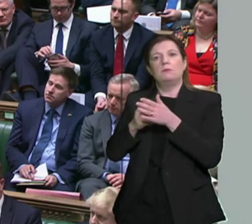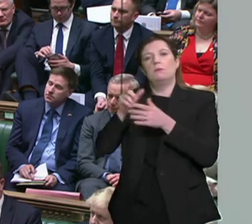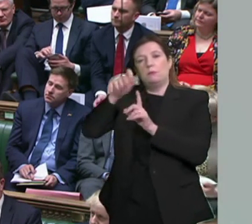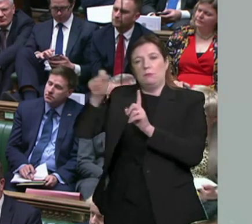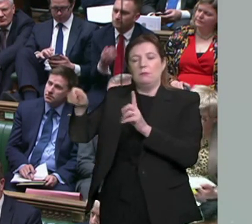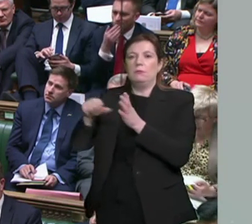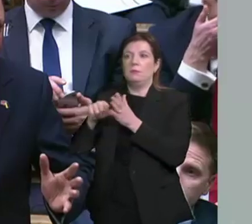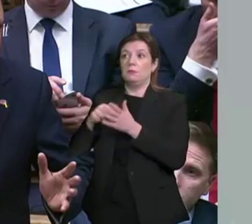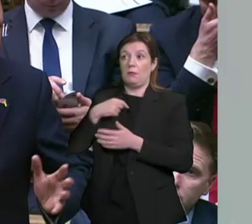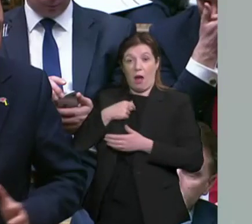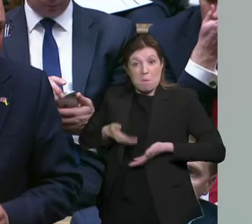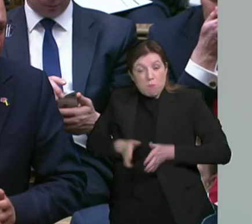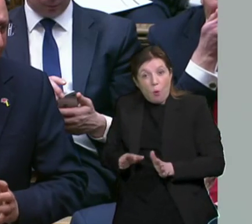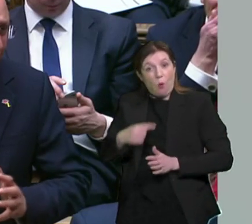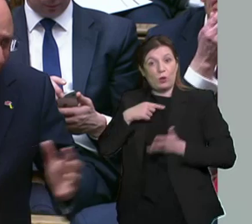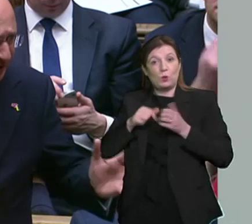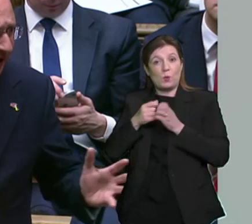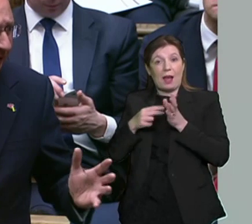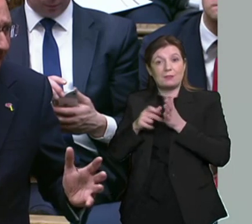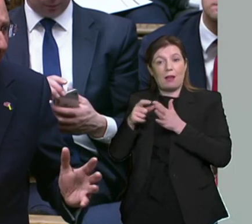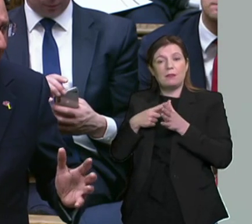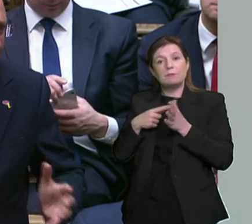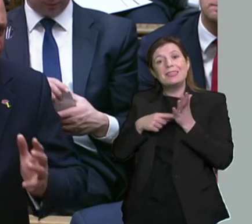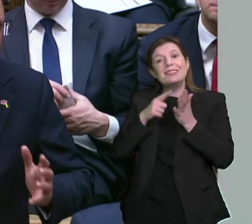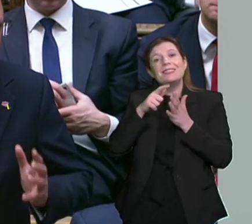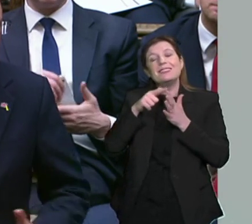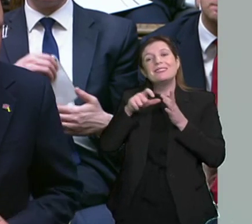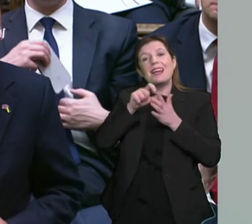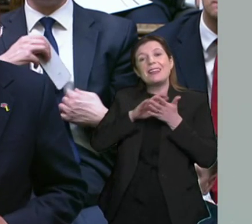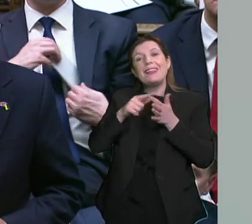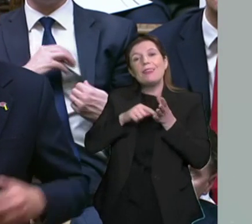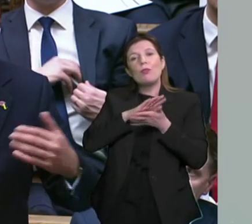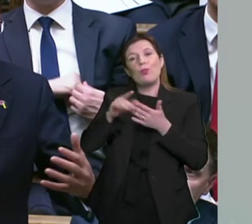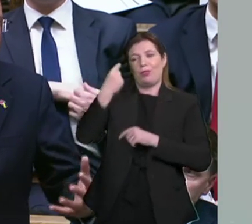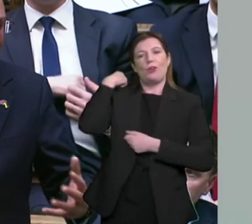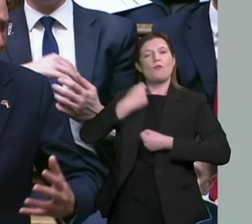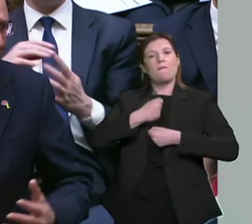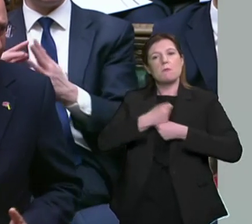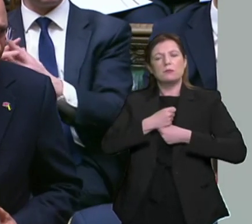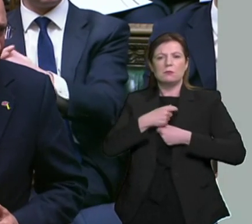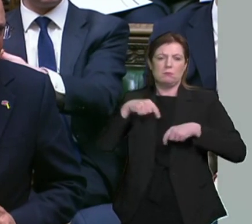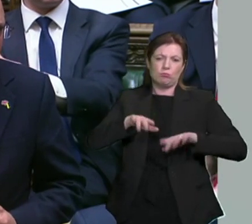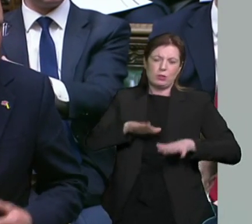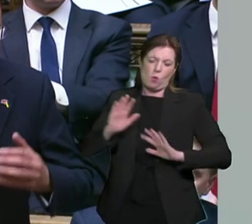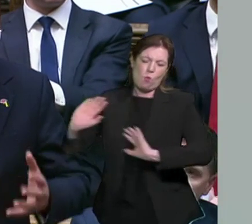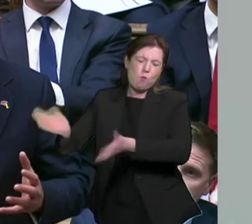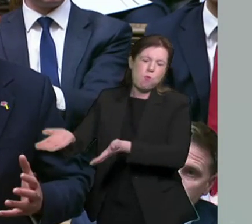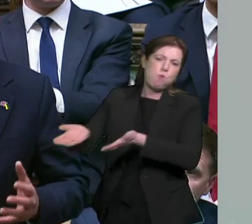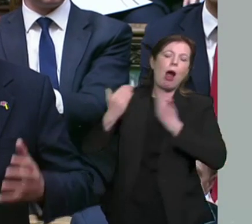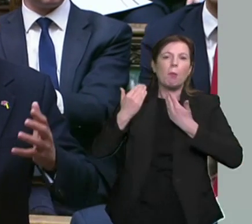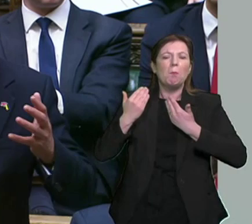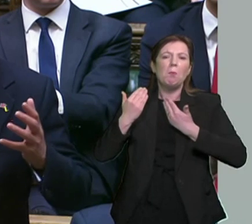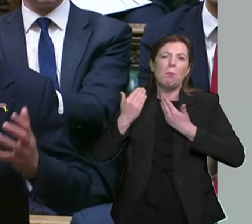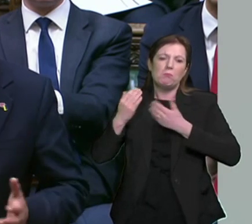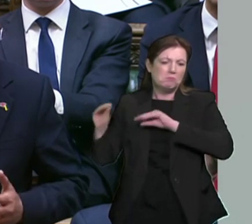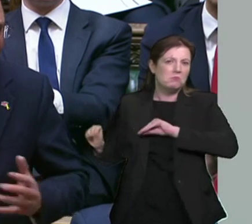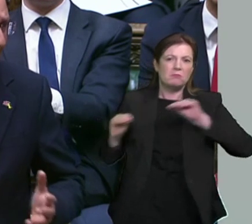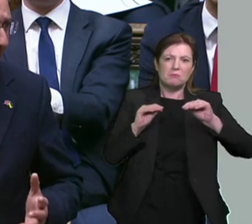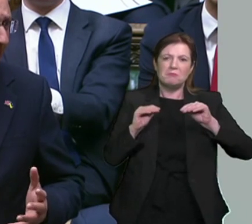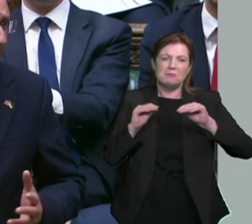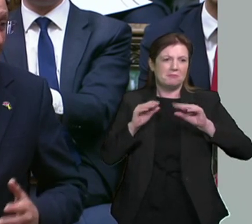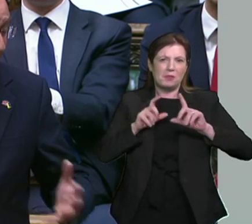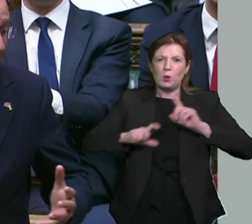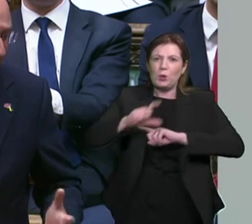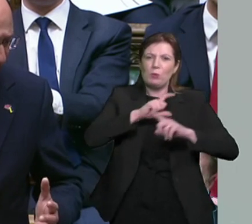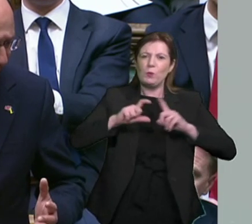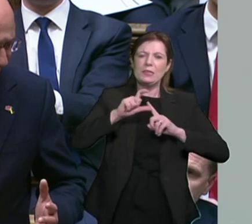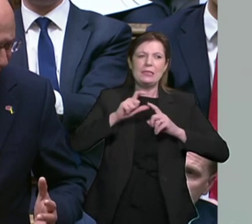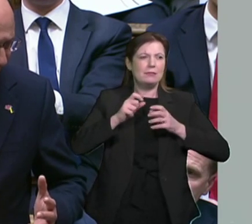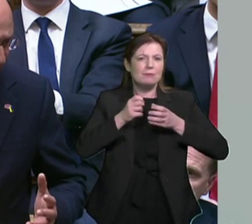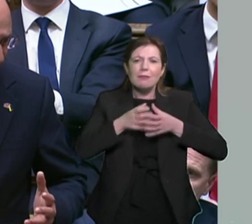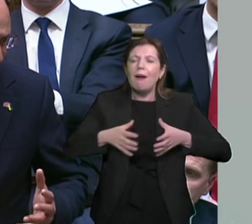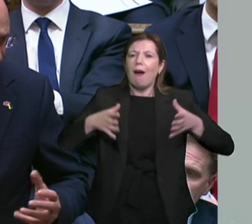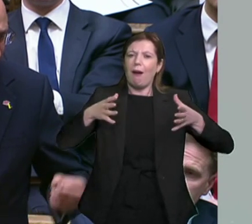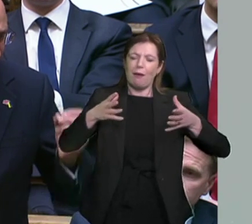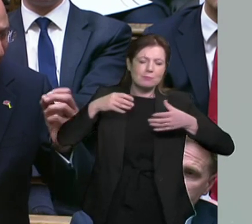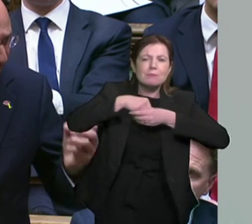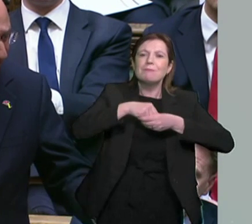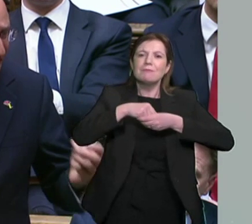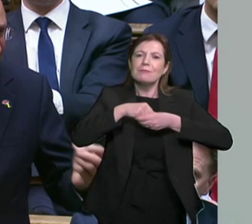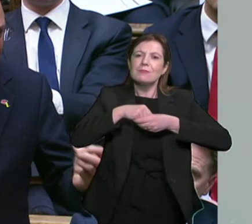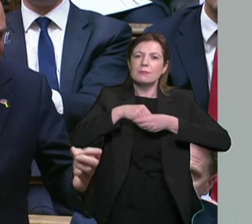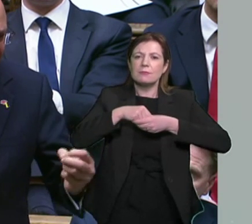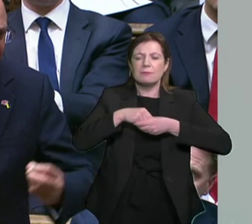Under Ted Heath’s Government, people across the country opened up their homes for many of those Asians, who then settled and became part of the fabric of our great nation.